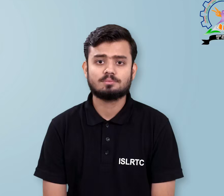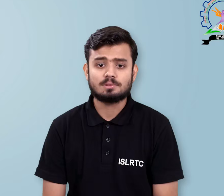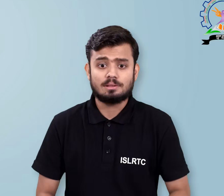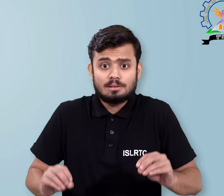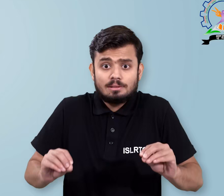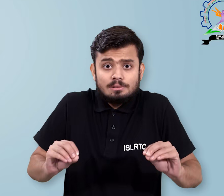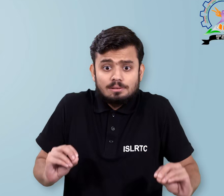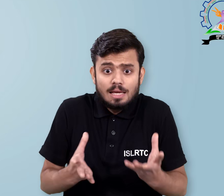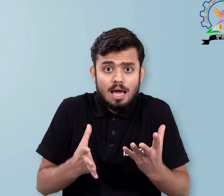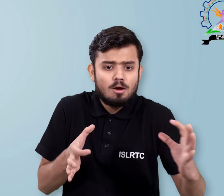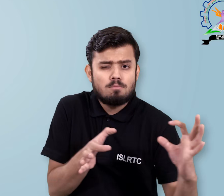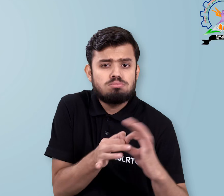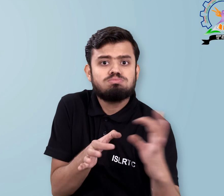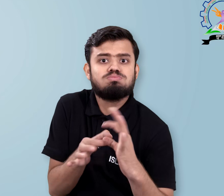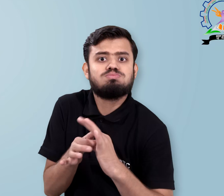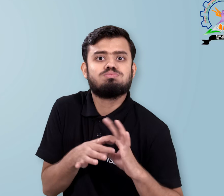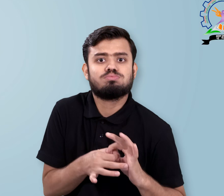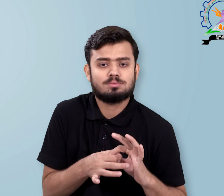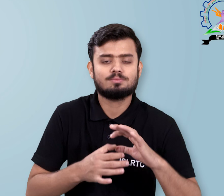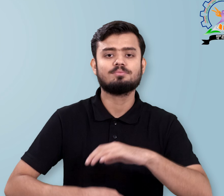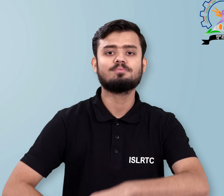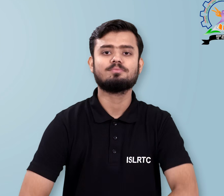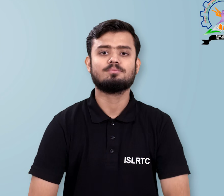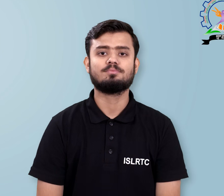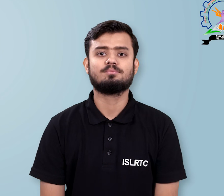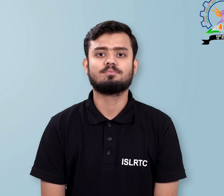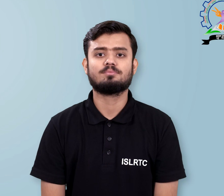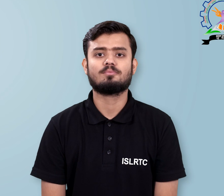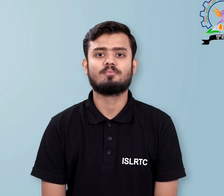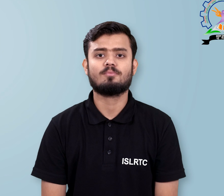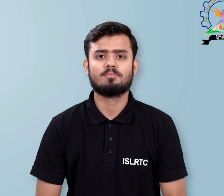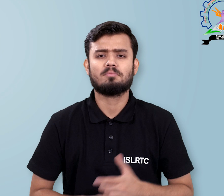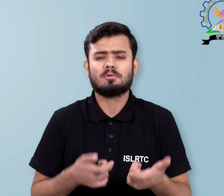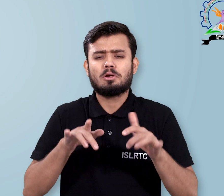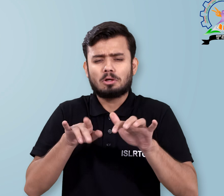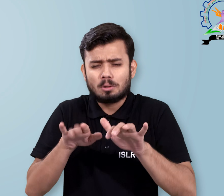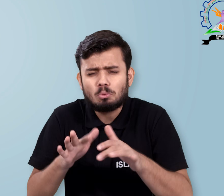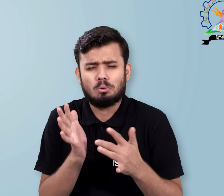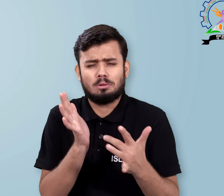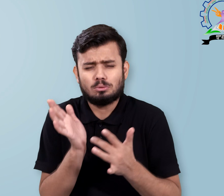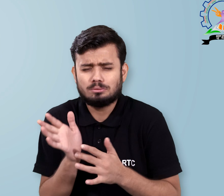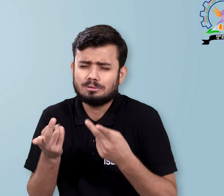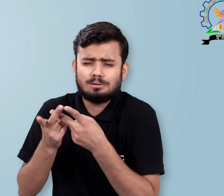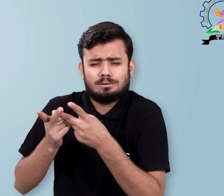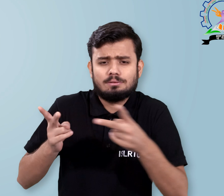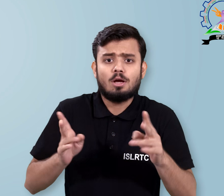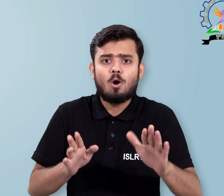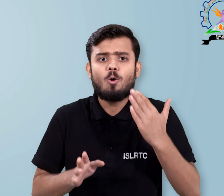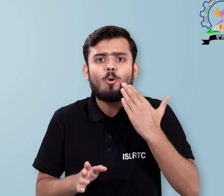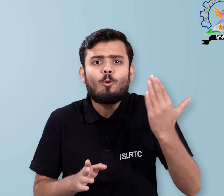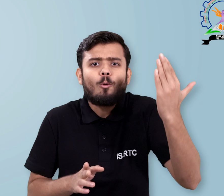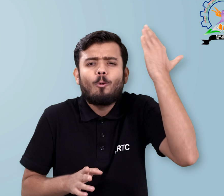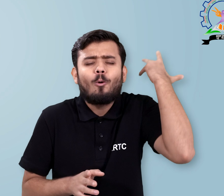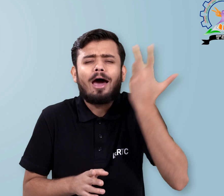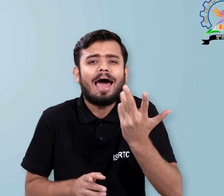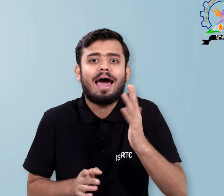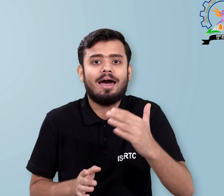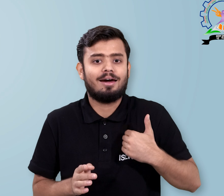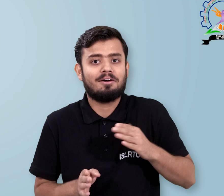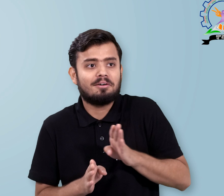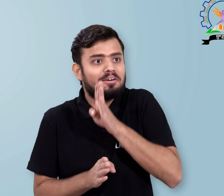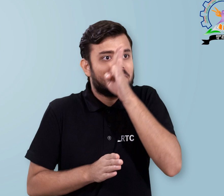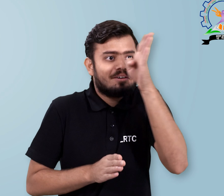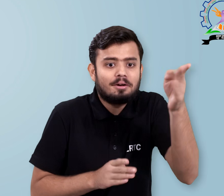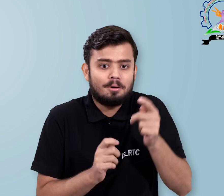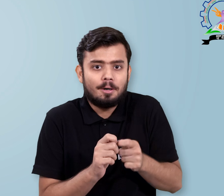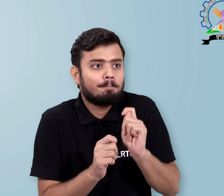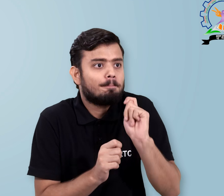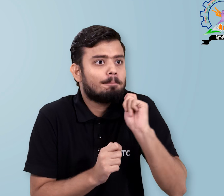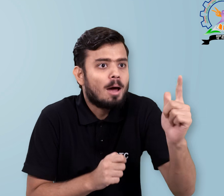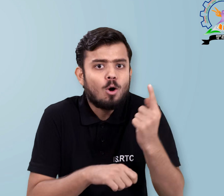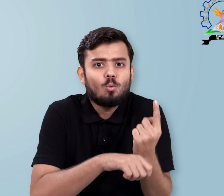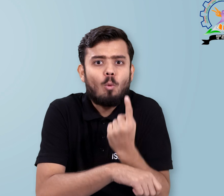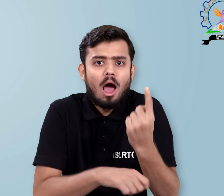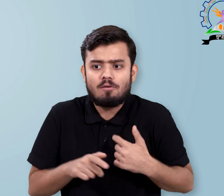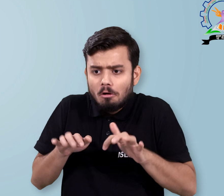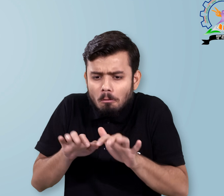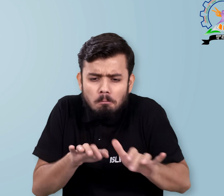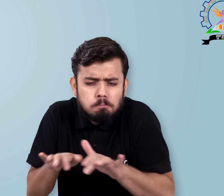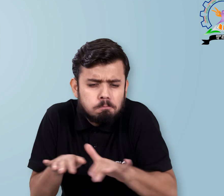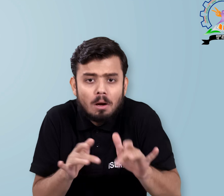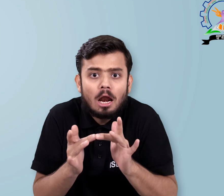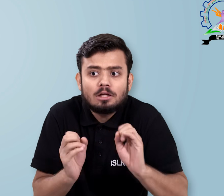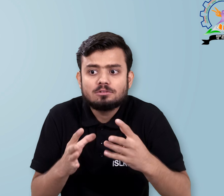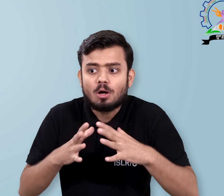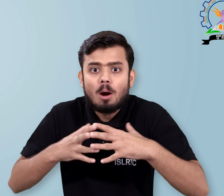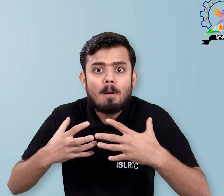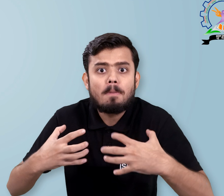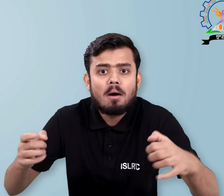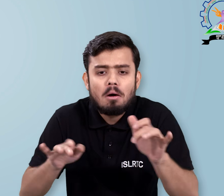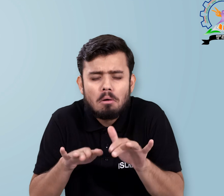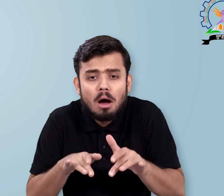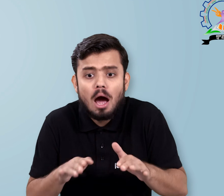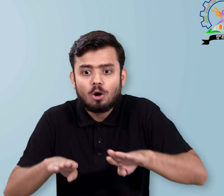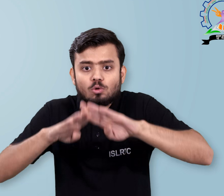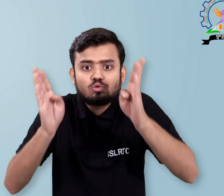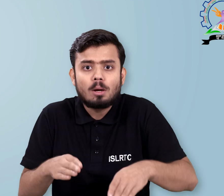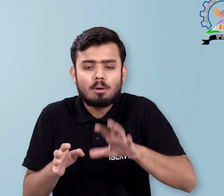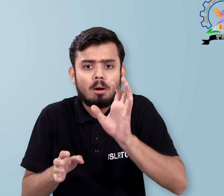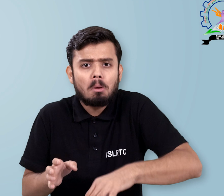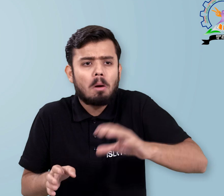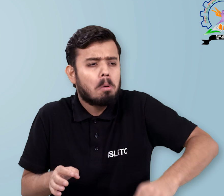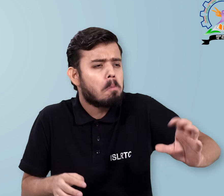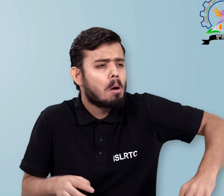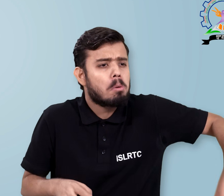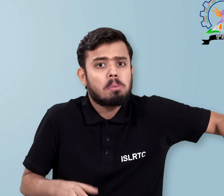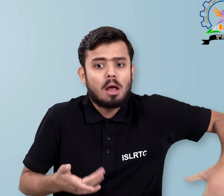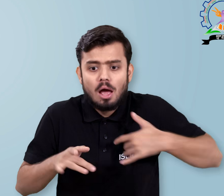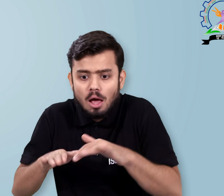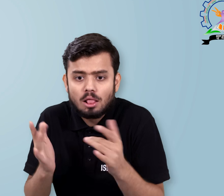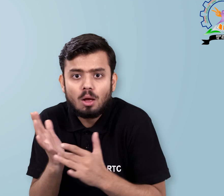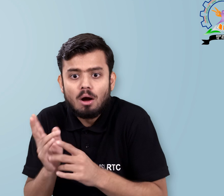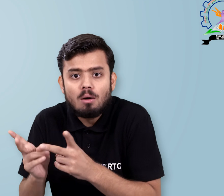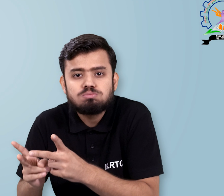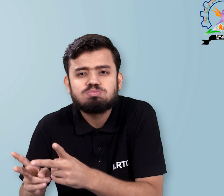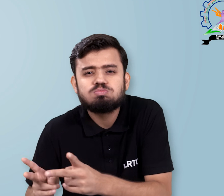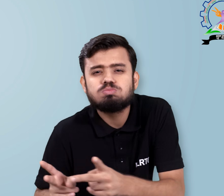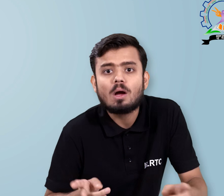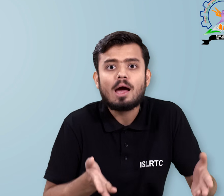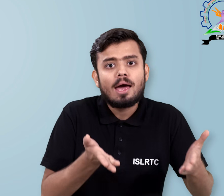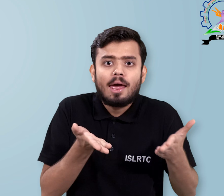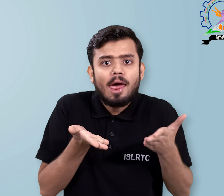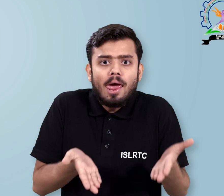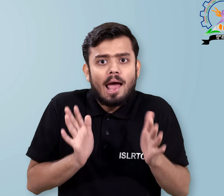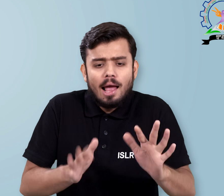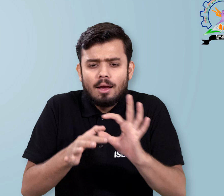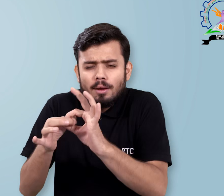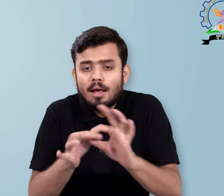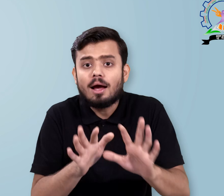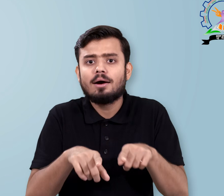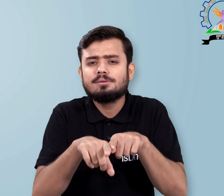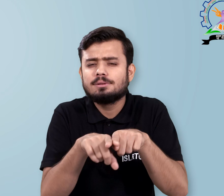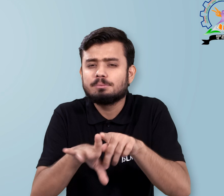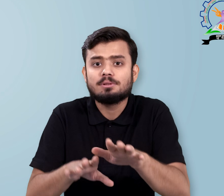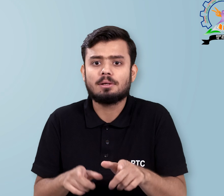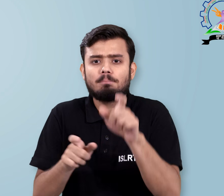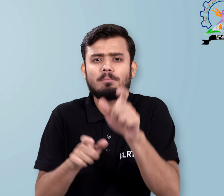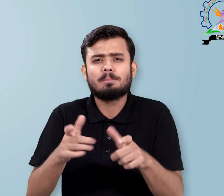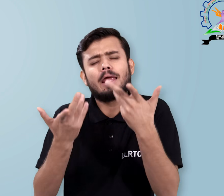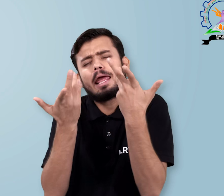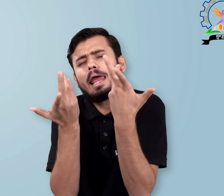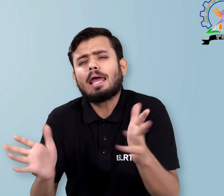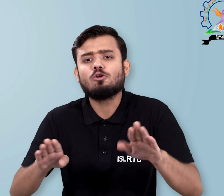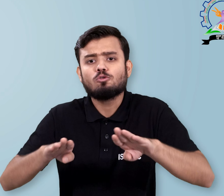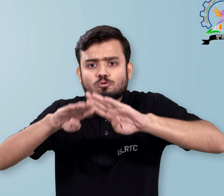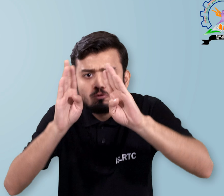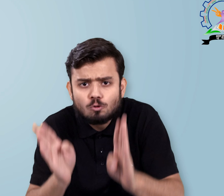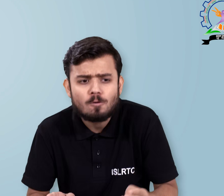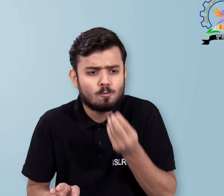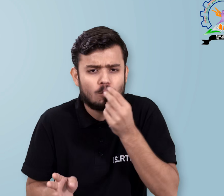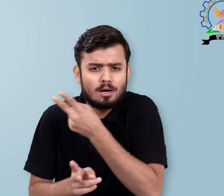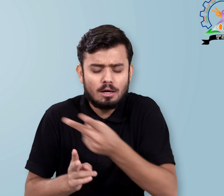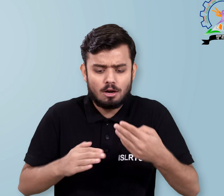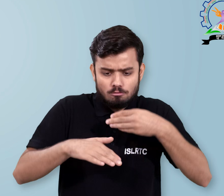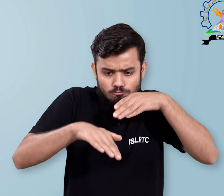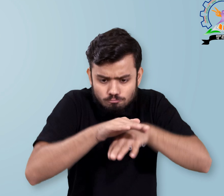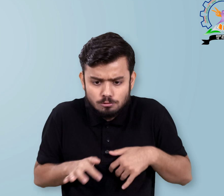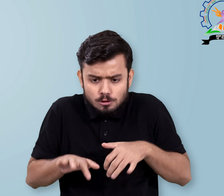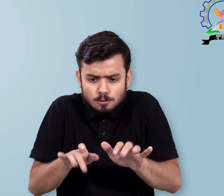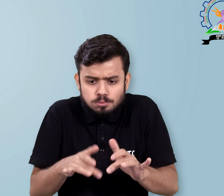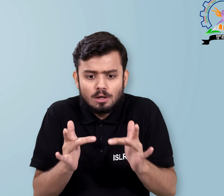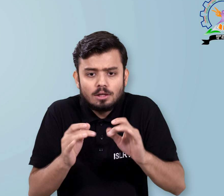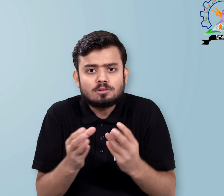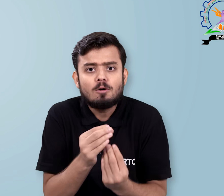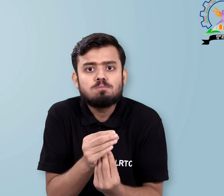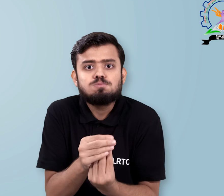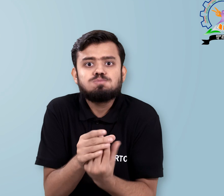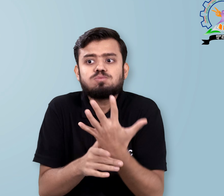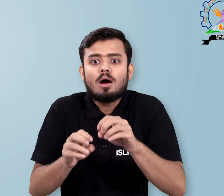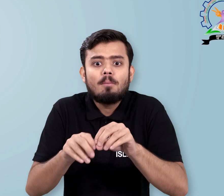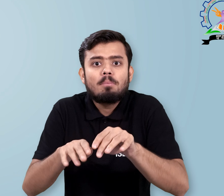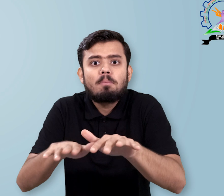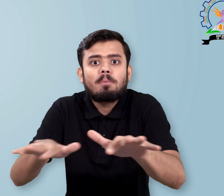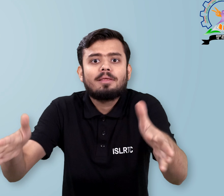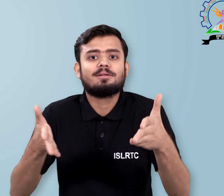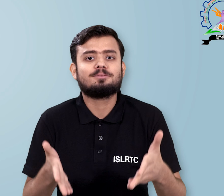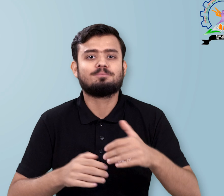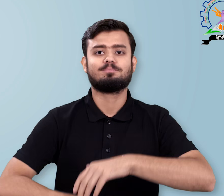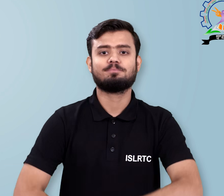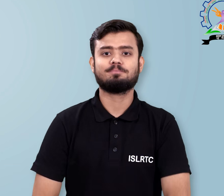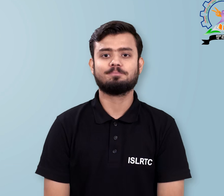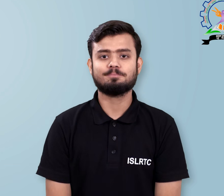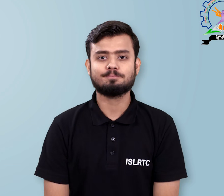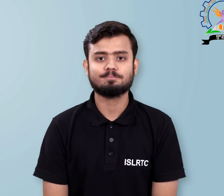Offshoot 2 Something that has developed from something larger that already existed: Cyber cafes are just the latest offshoot of the Internet craze.6 d